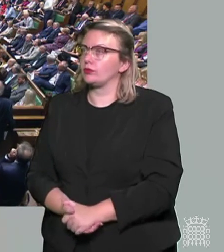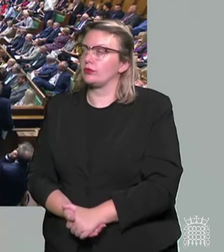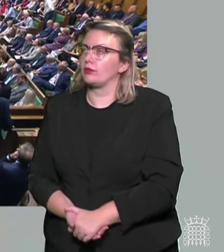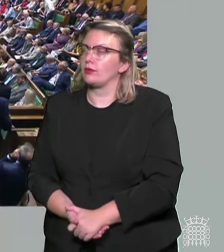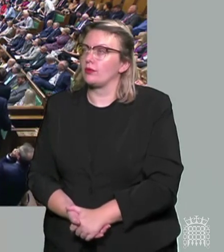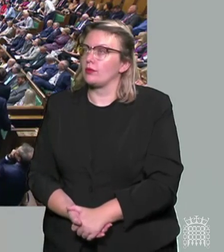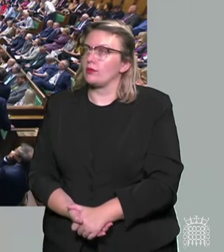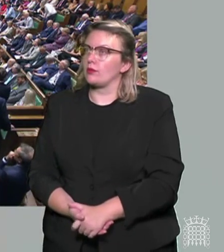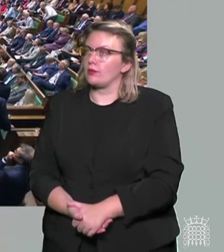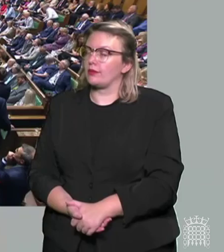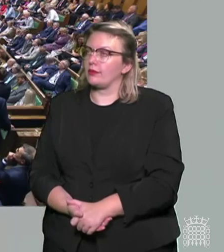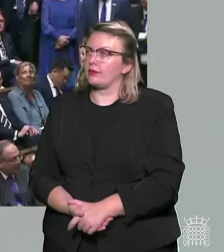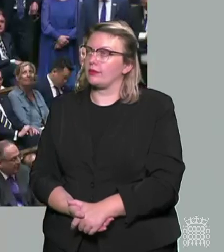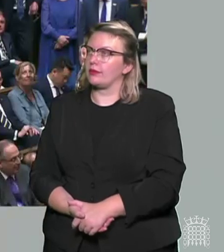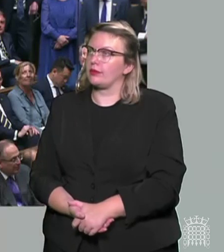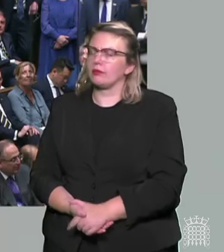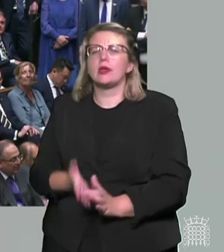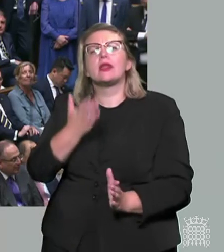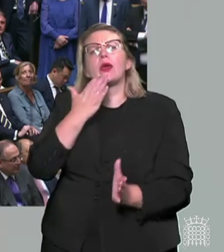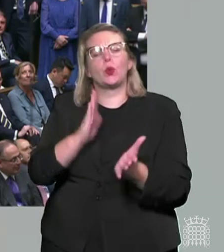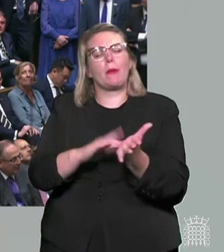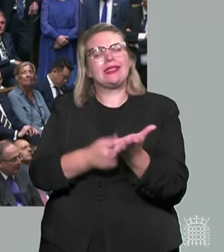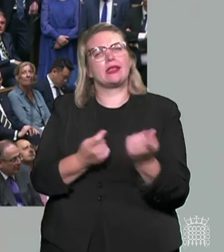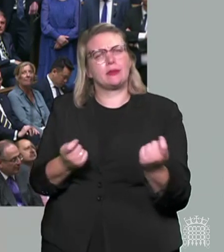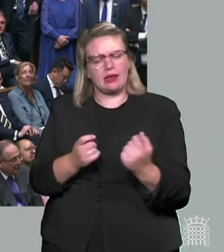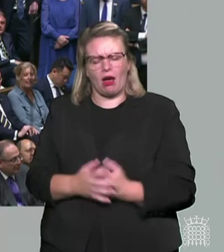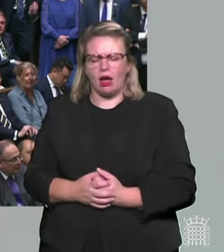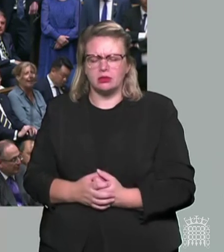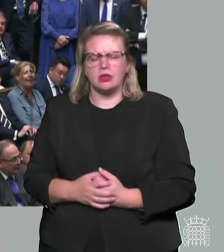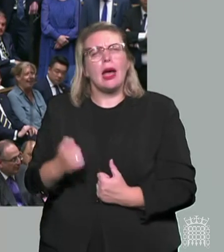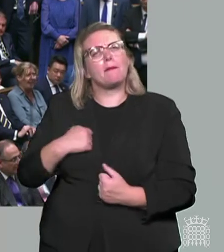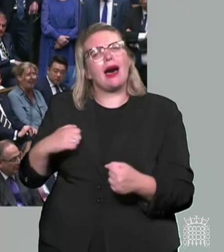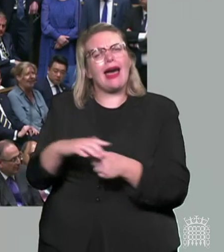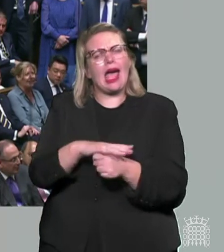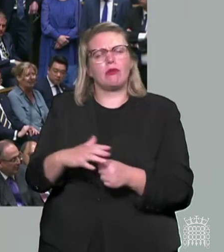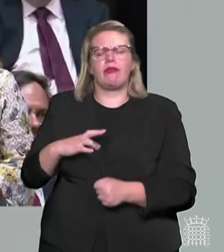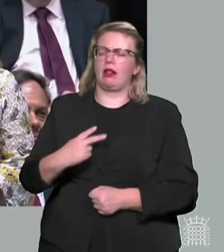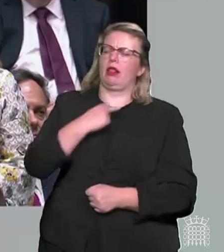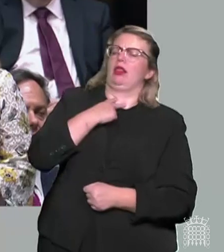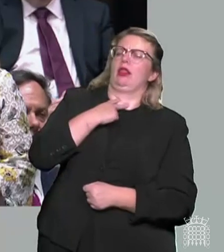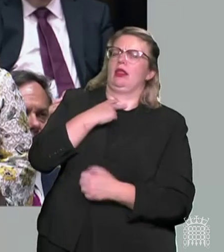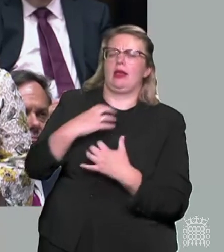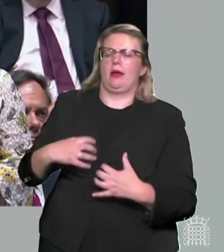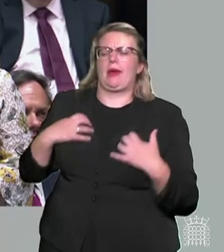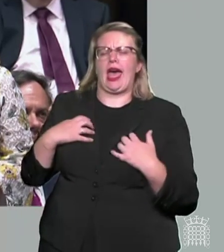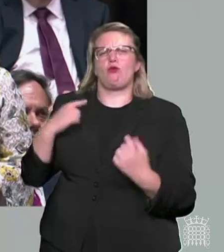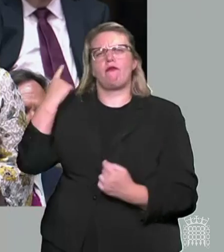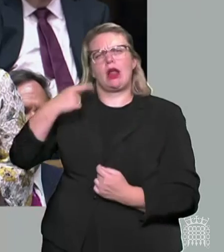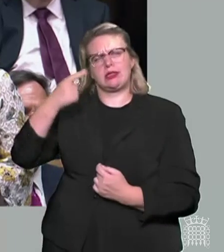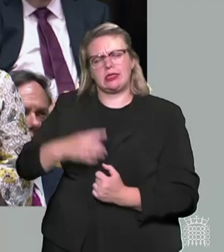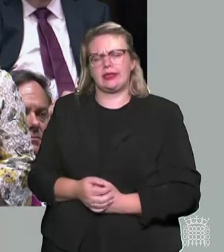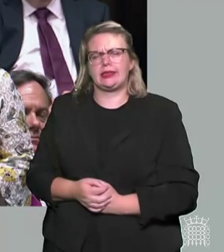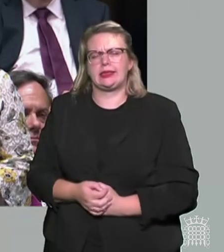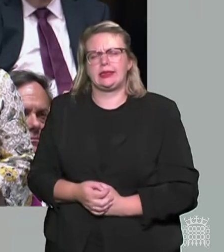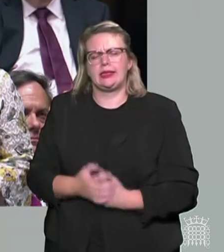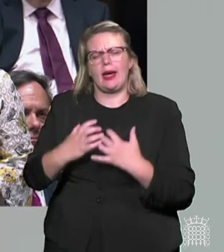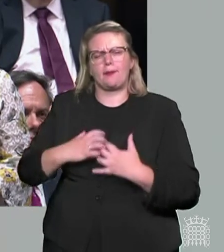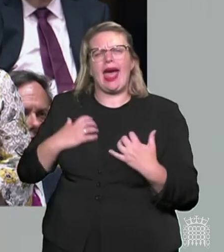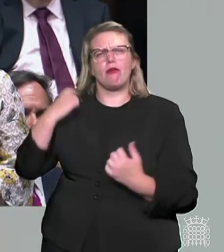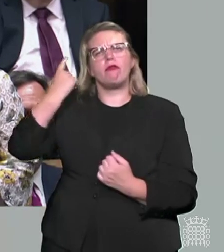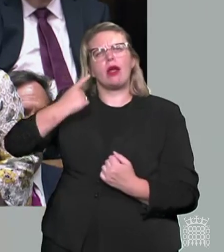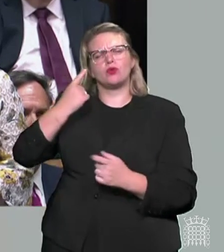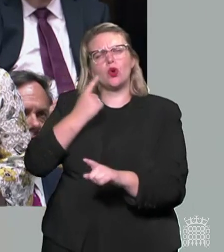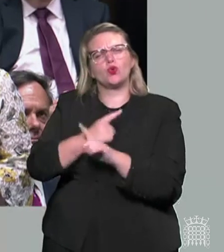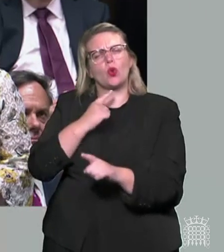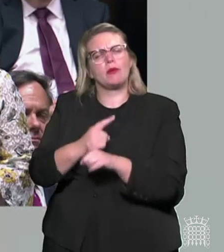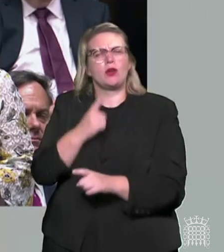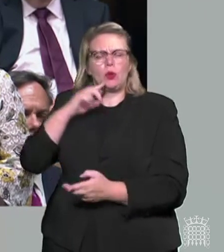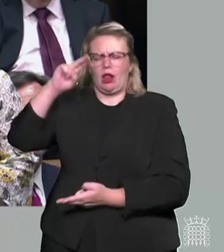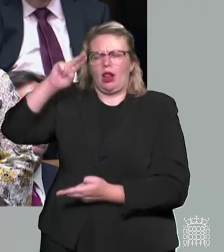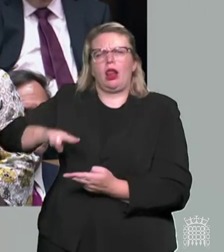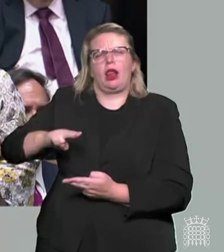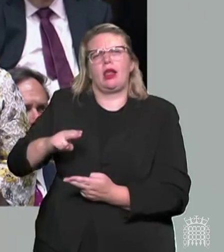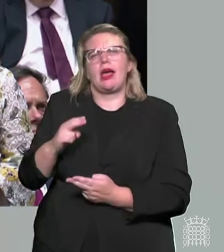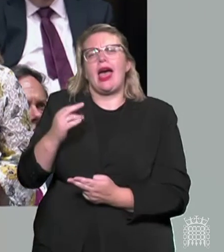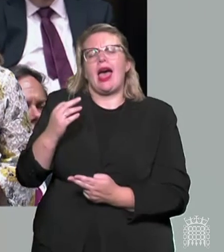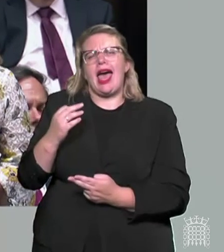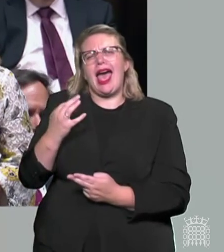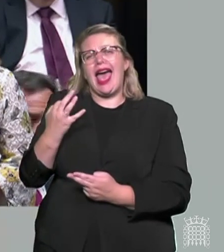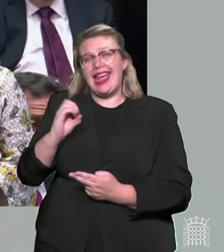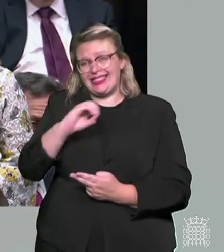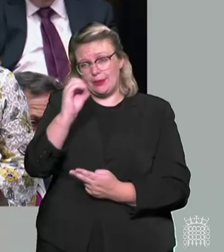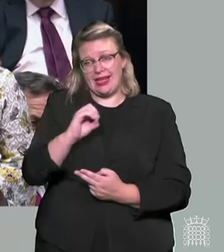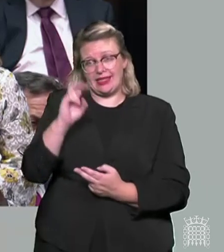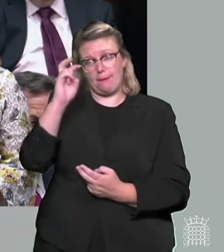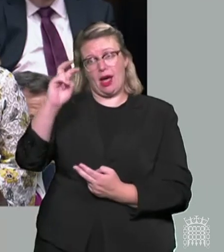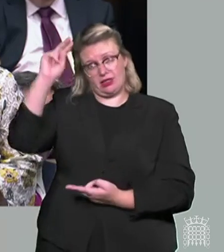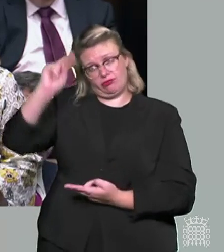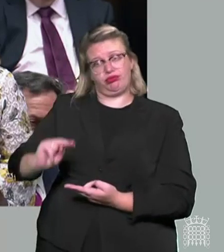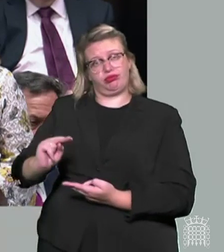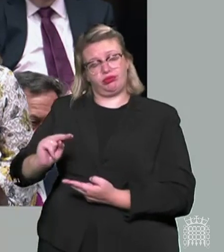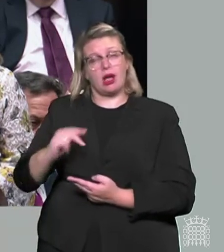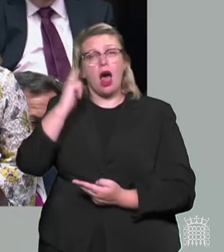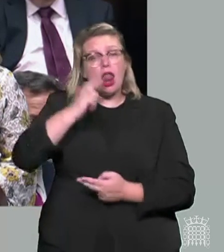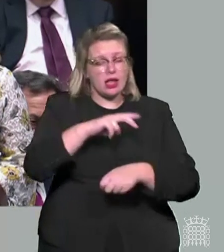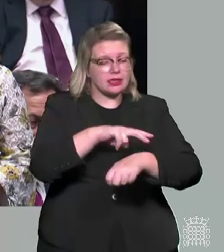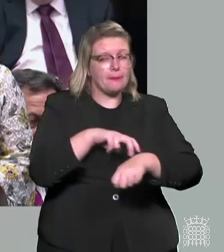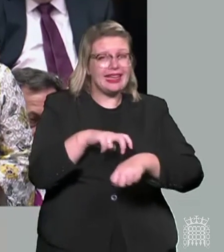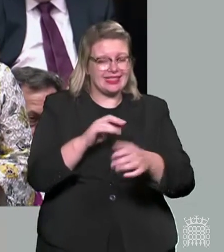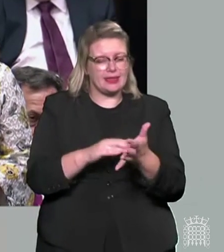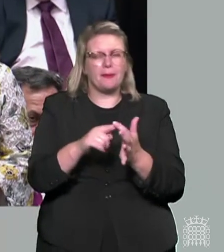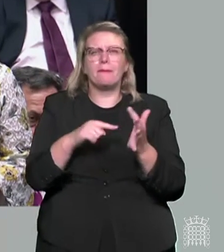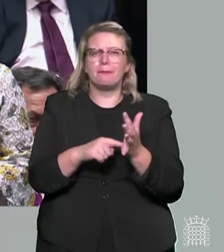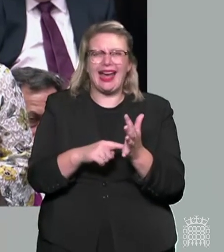My constituents feel very let down by the Mayor of London: he is consulting on cutting 18% of London’s buses; the Met is in special measures; he is looking